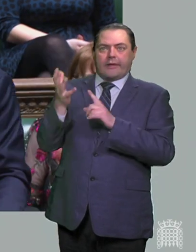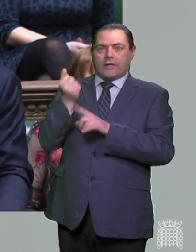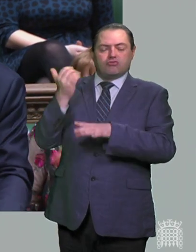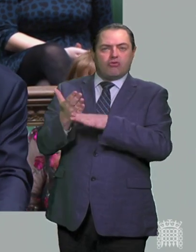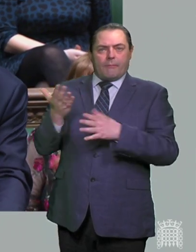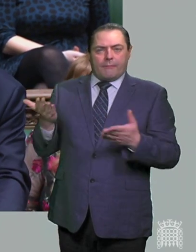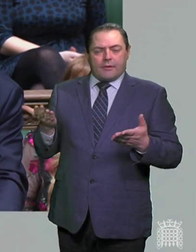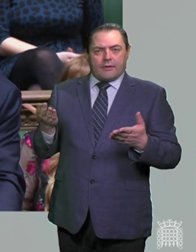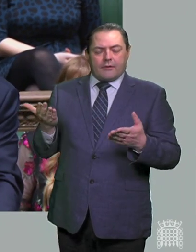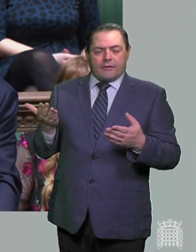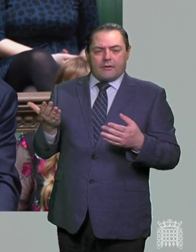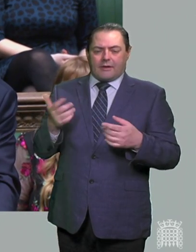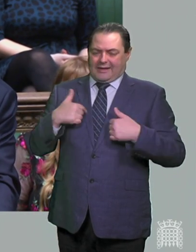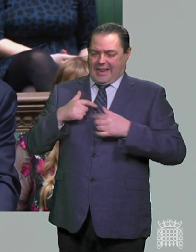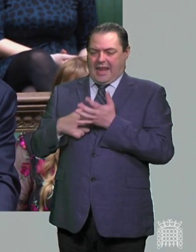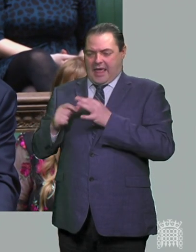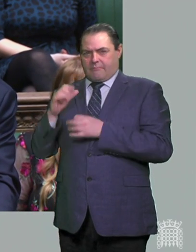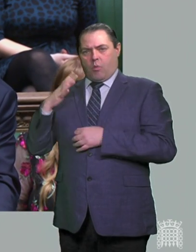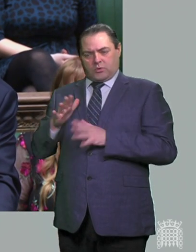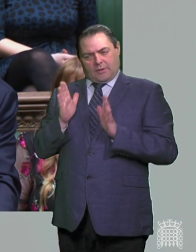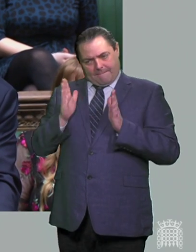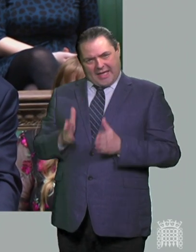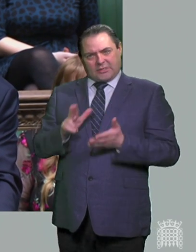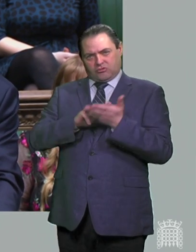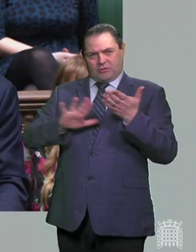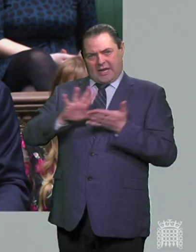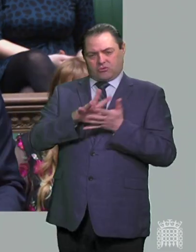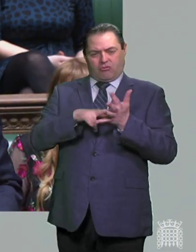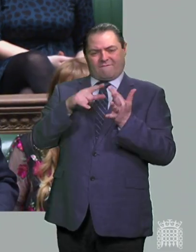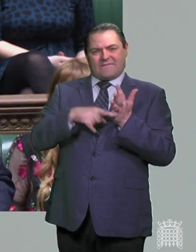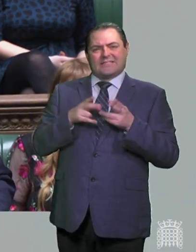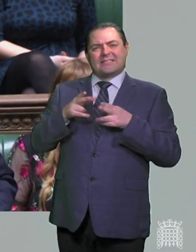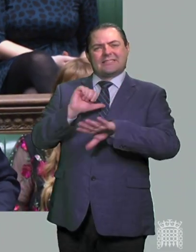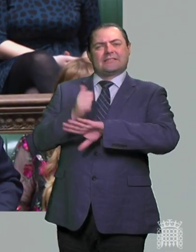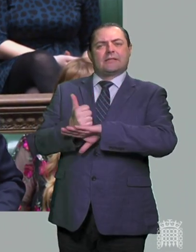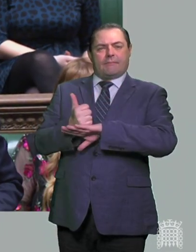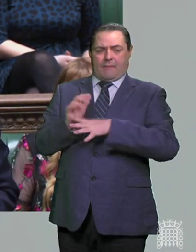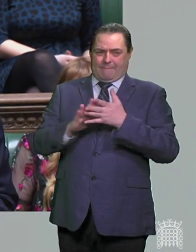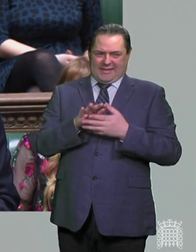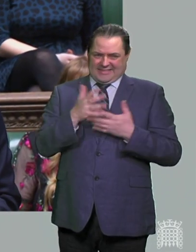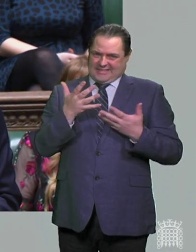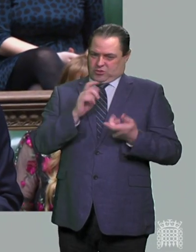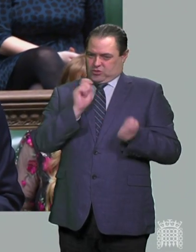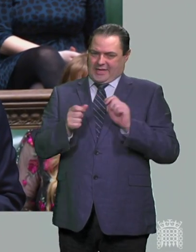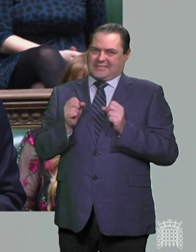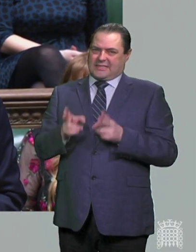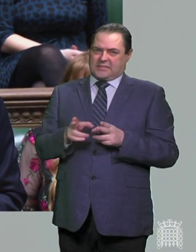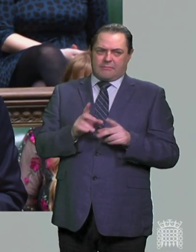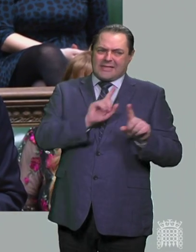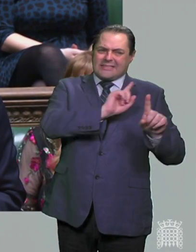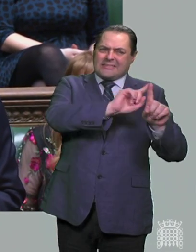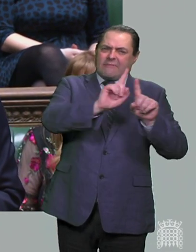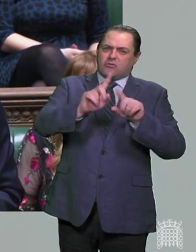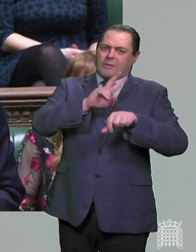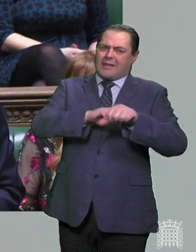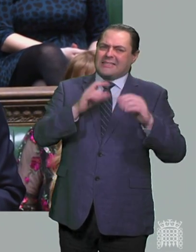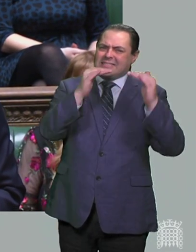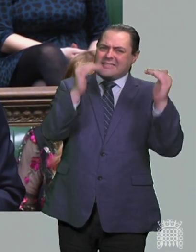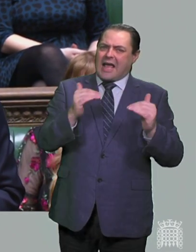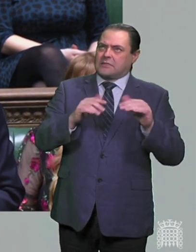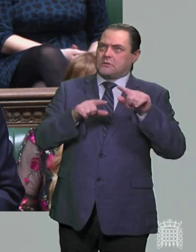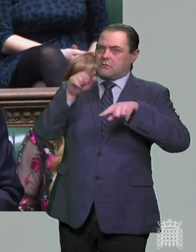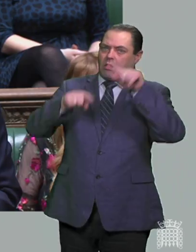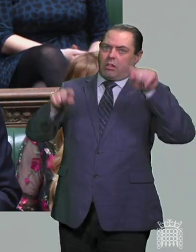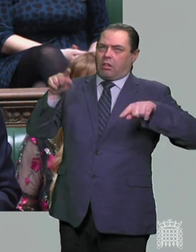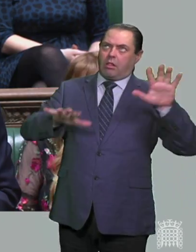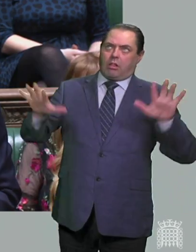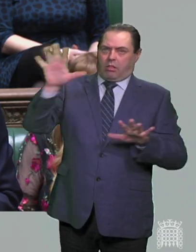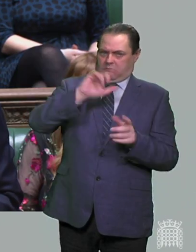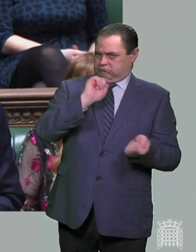If the Government backed Labour’s plan for proper mandatory national vetting, we could end the farce that sees different police recruitment standards in different forces.